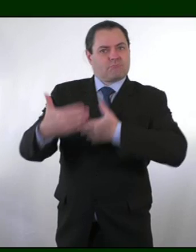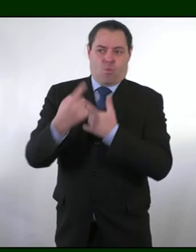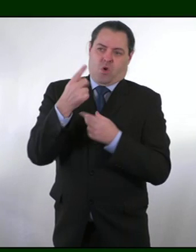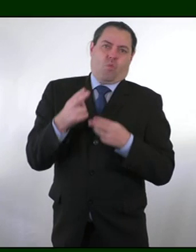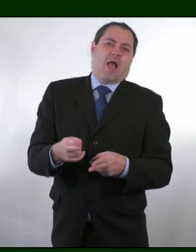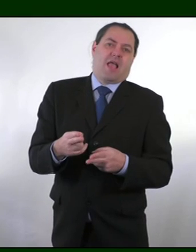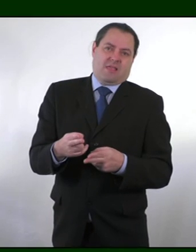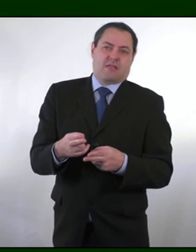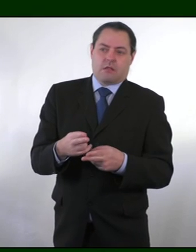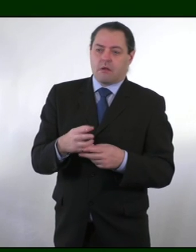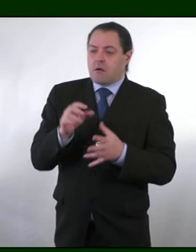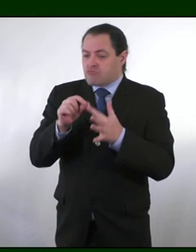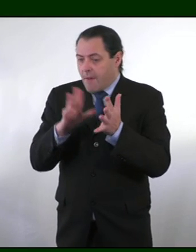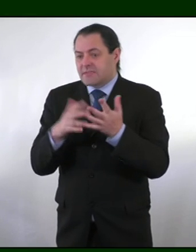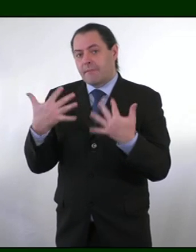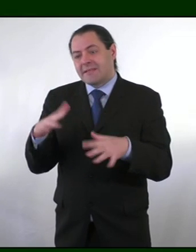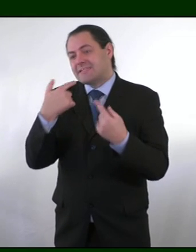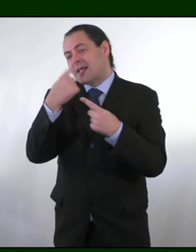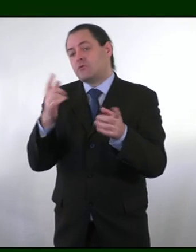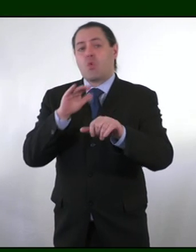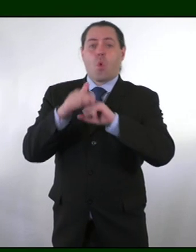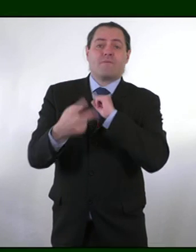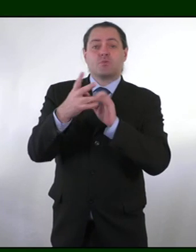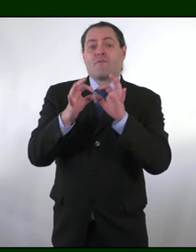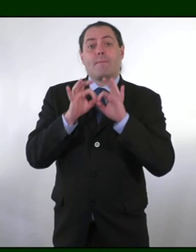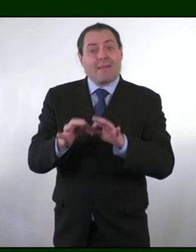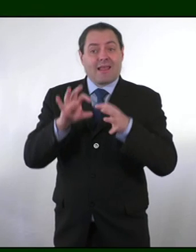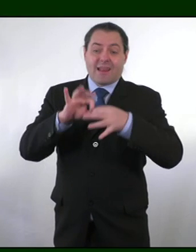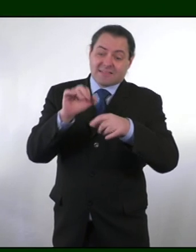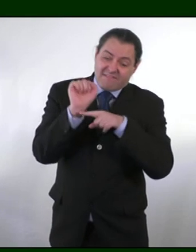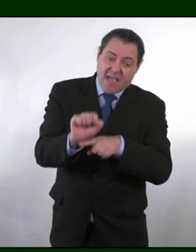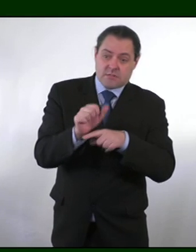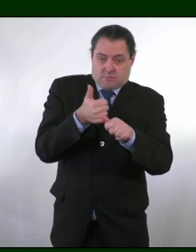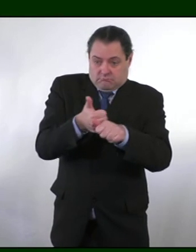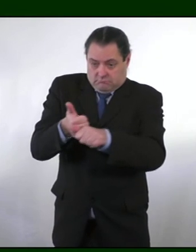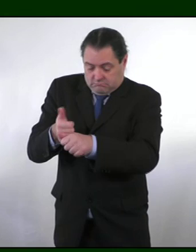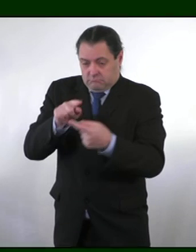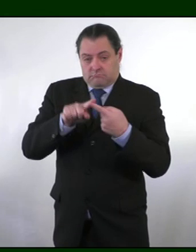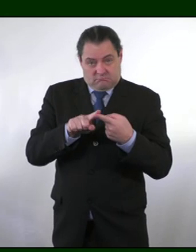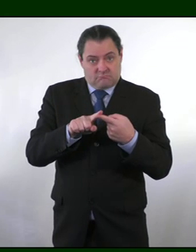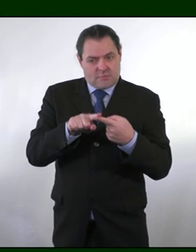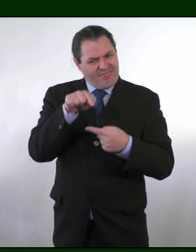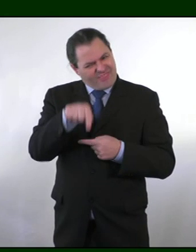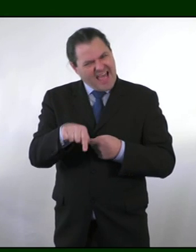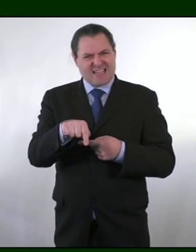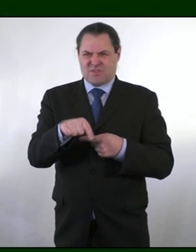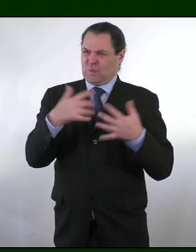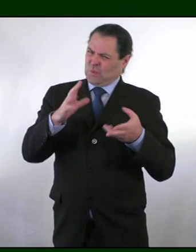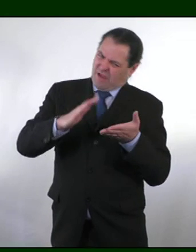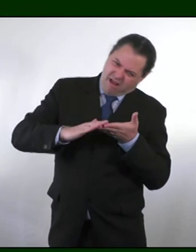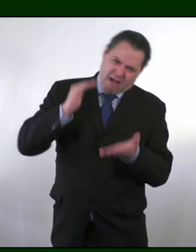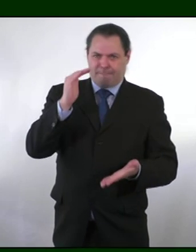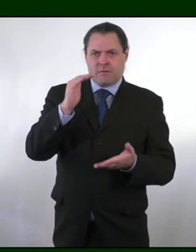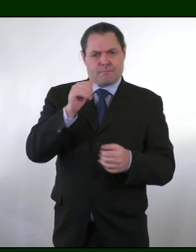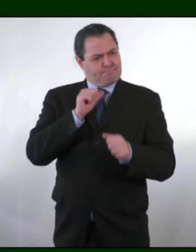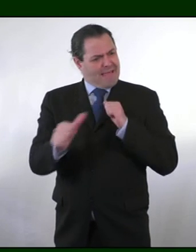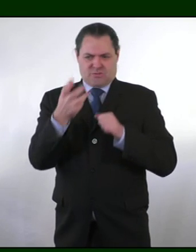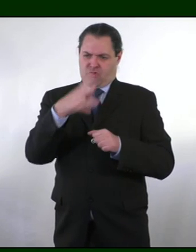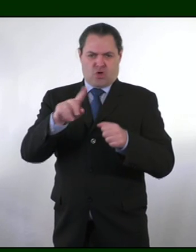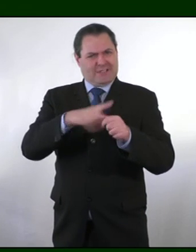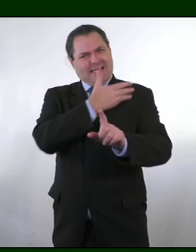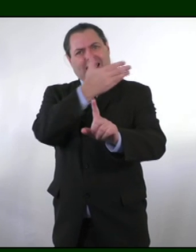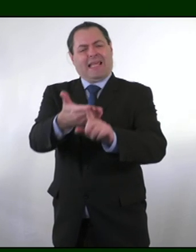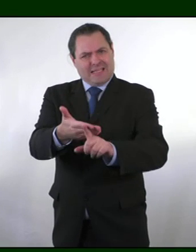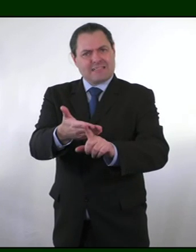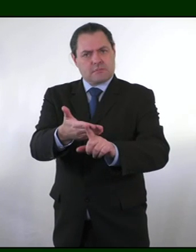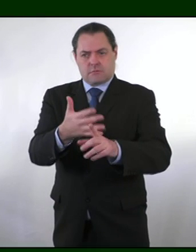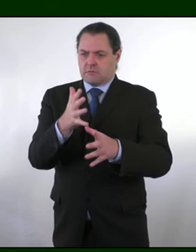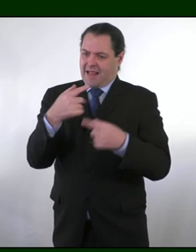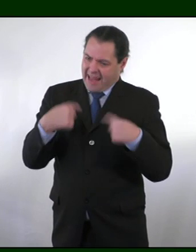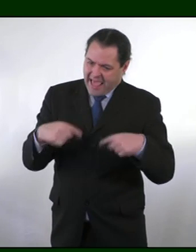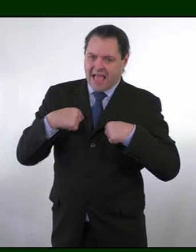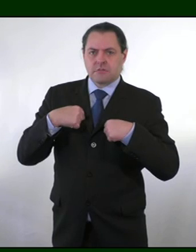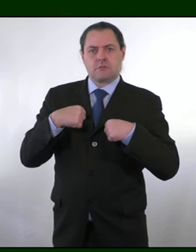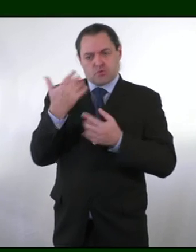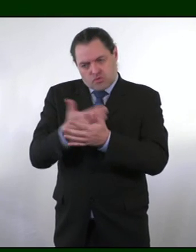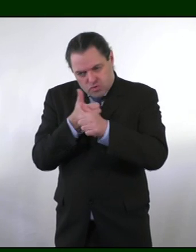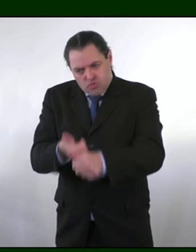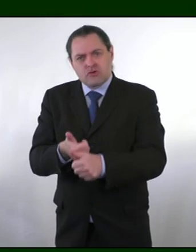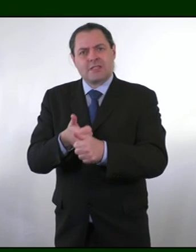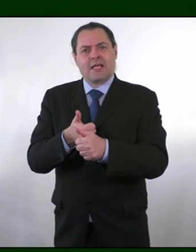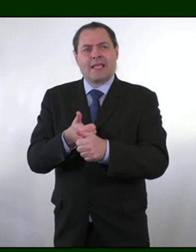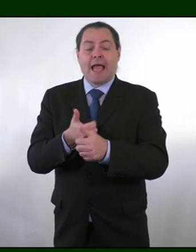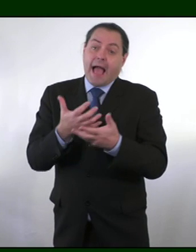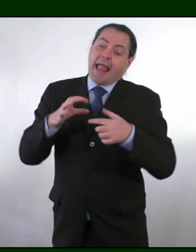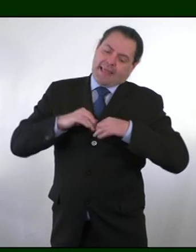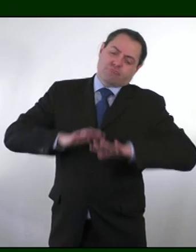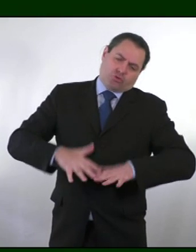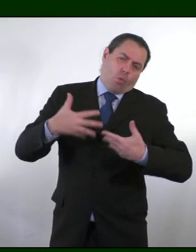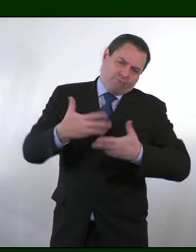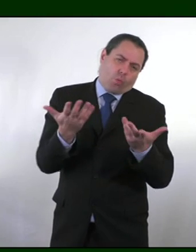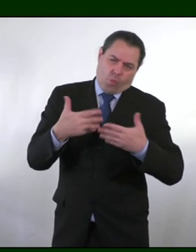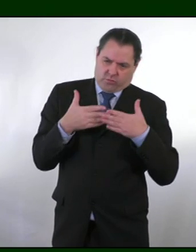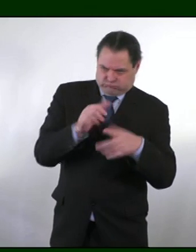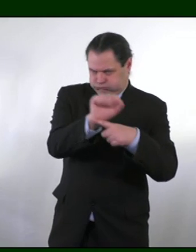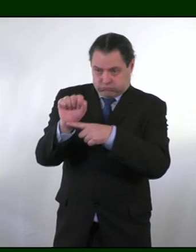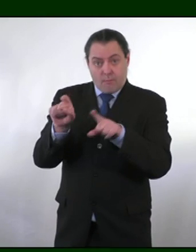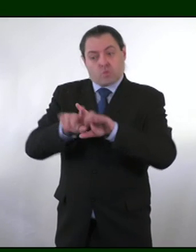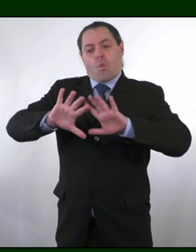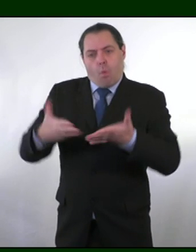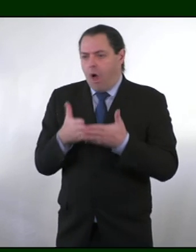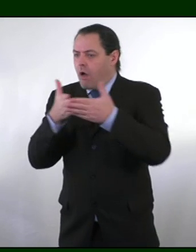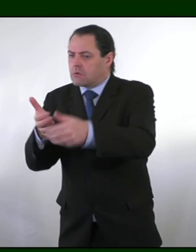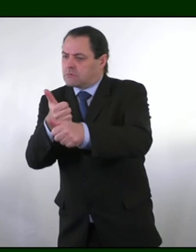The Prime Minister has announced over £24 billion of investment in defence over the next four years—the biggest sustained increase in 30 years—allowing us to provide security not just for our country, but around the world.